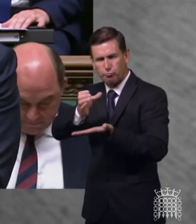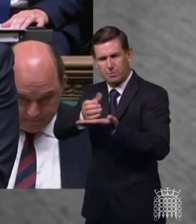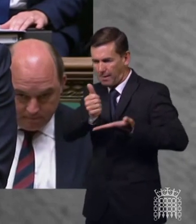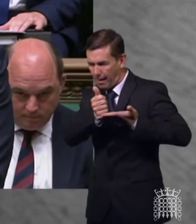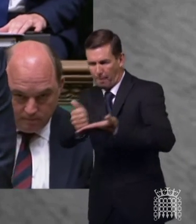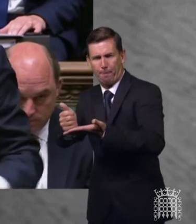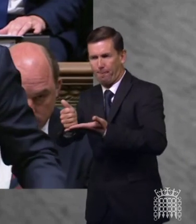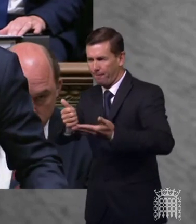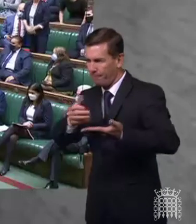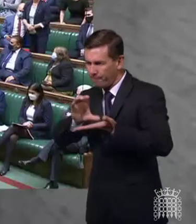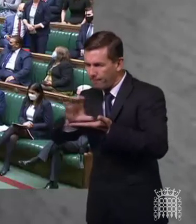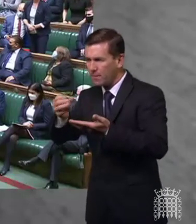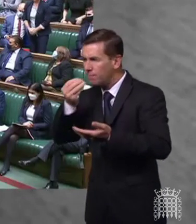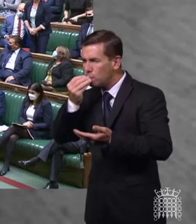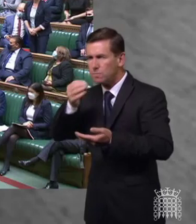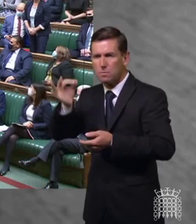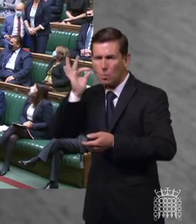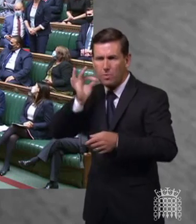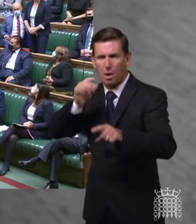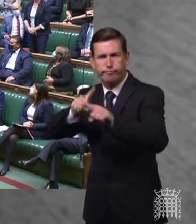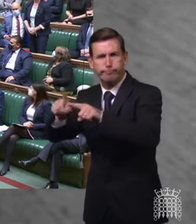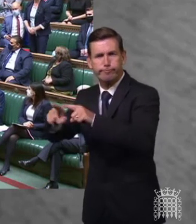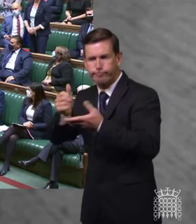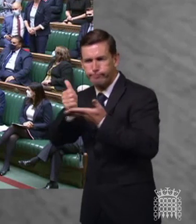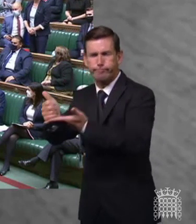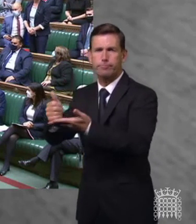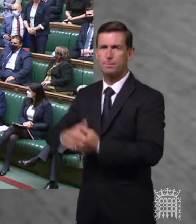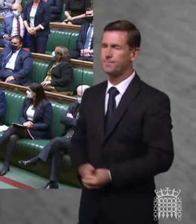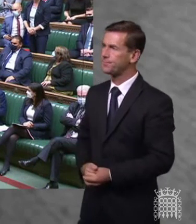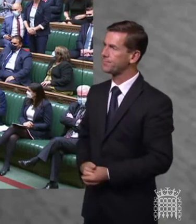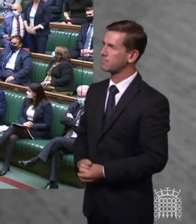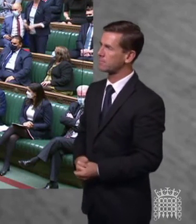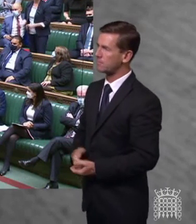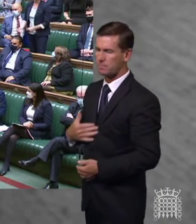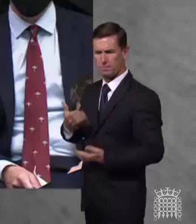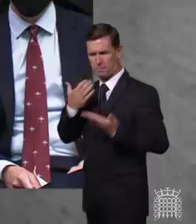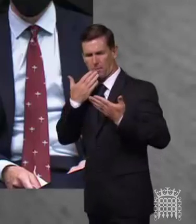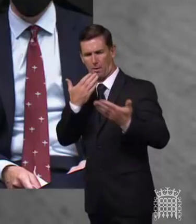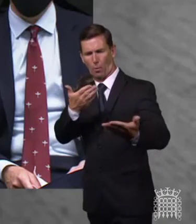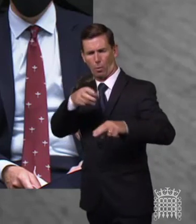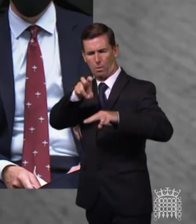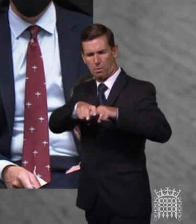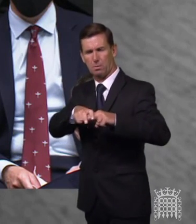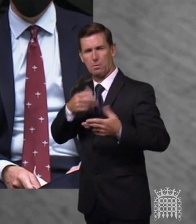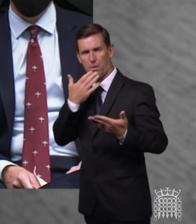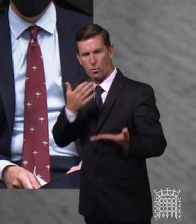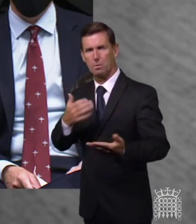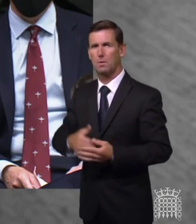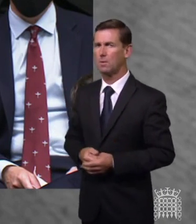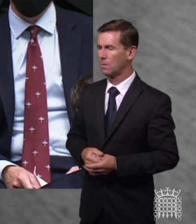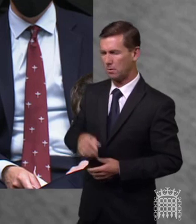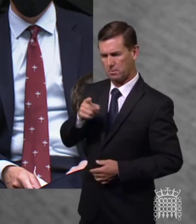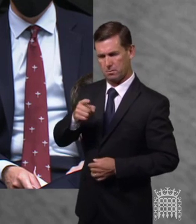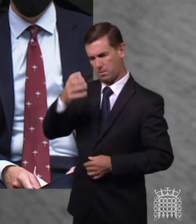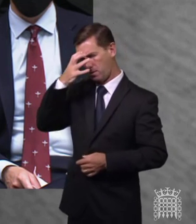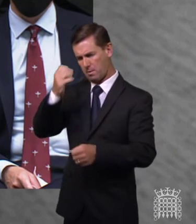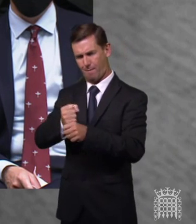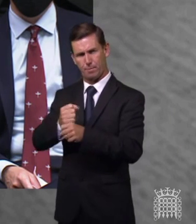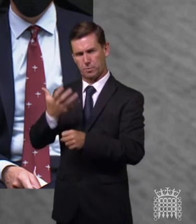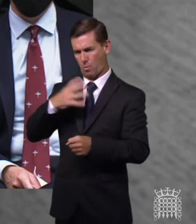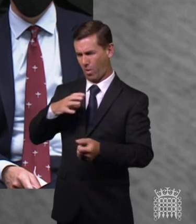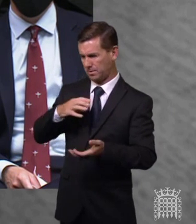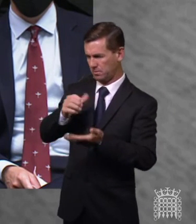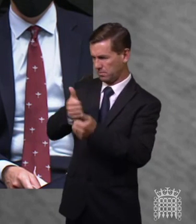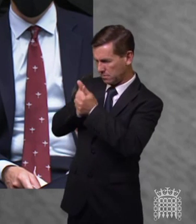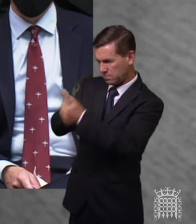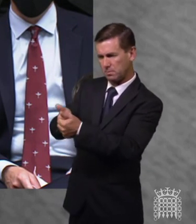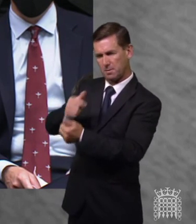I thank the Prime Minister for giving way, and I welcome his commitment to support in the region, and also the Government’s commitment to a resettlement programme.